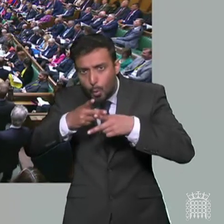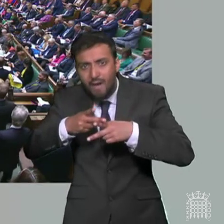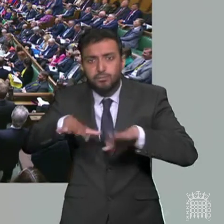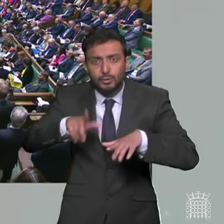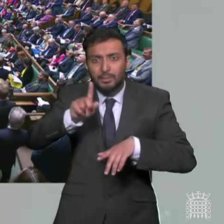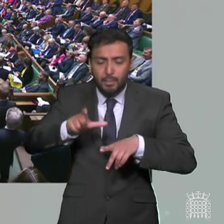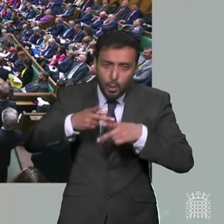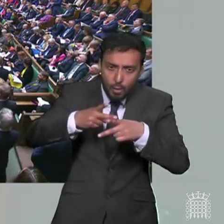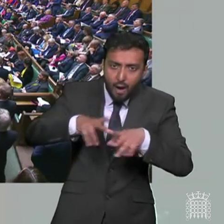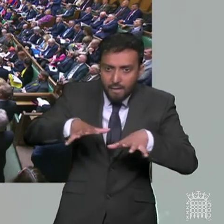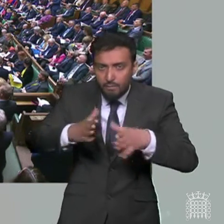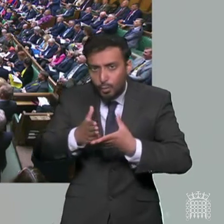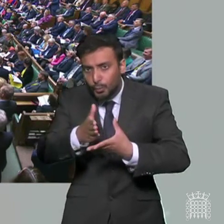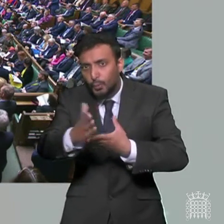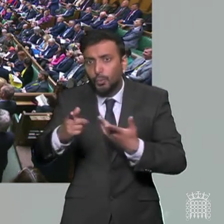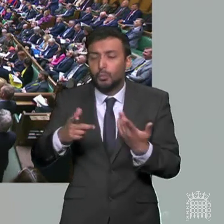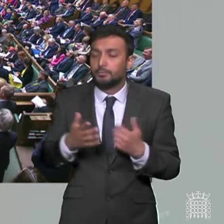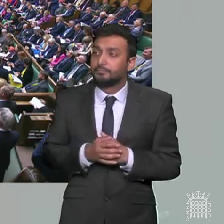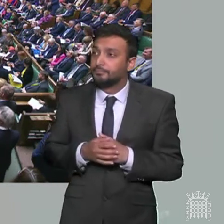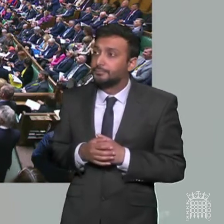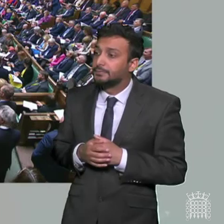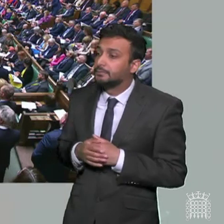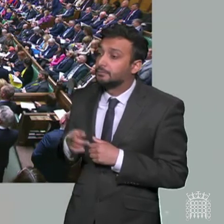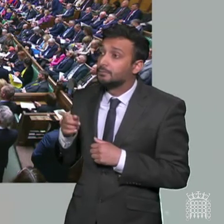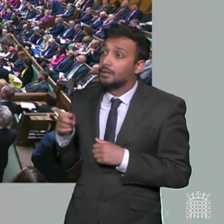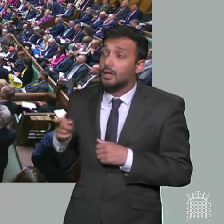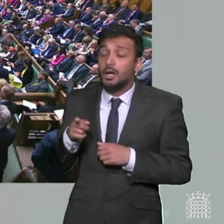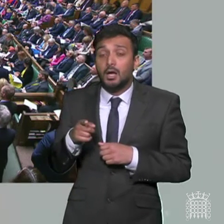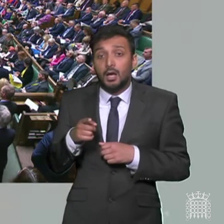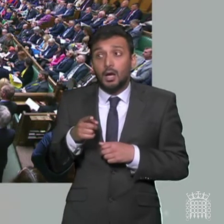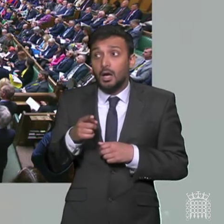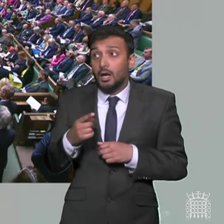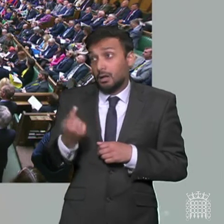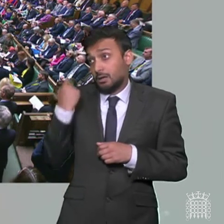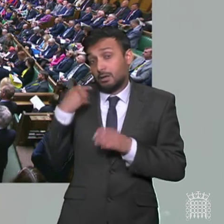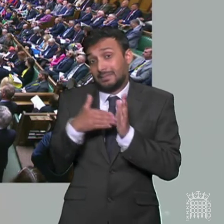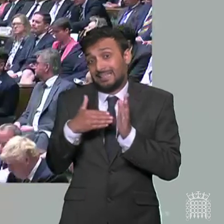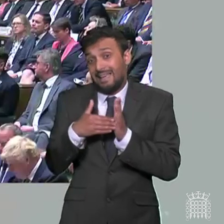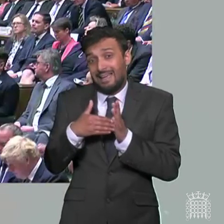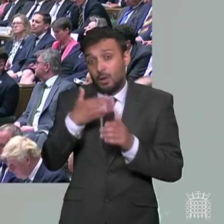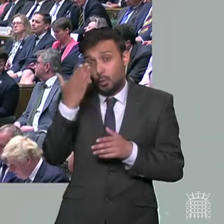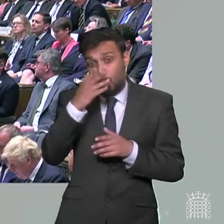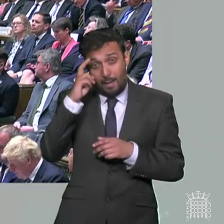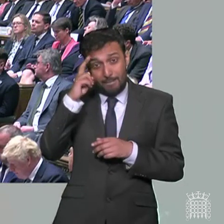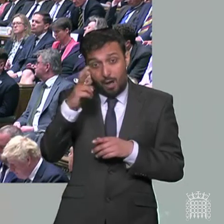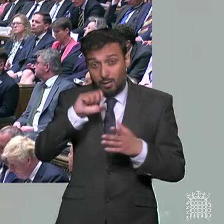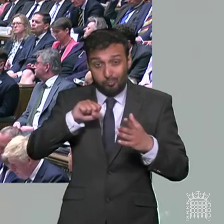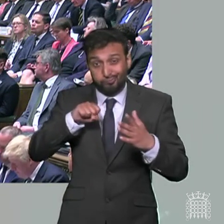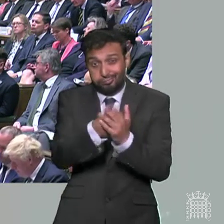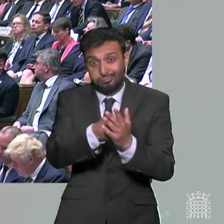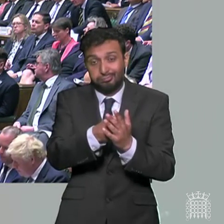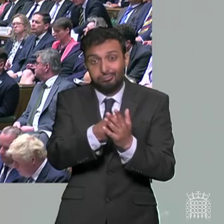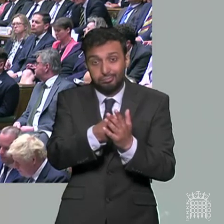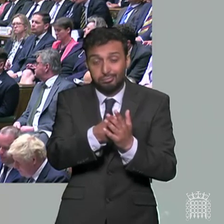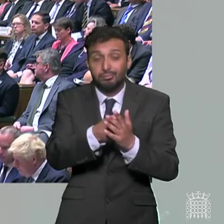On Monday at 3.25 pm, a school bus crashed into a group of schoolchildren in Llanfair Caereinion.